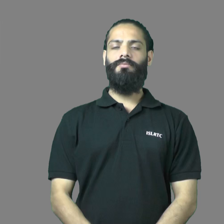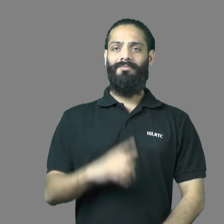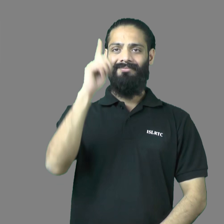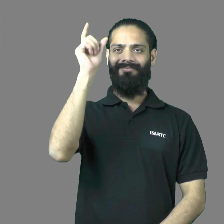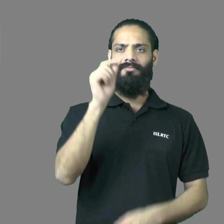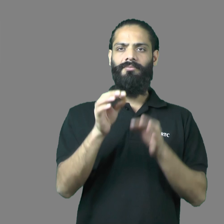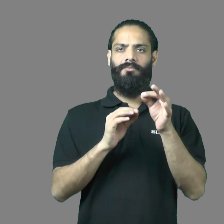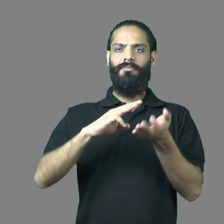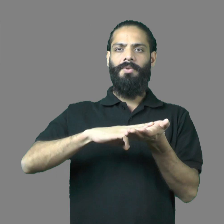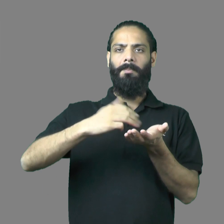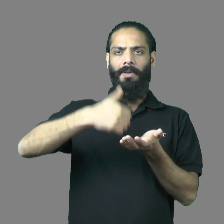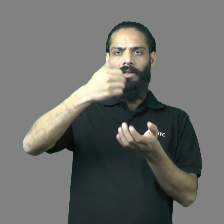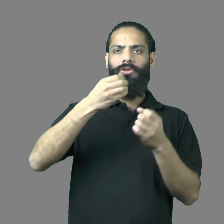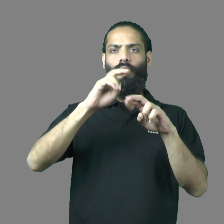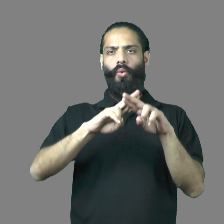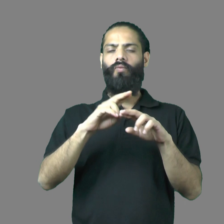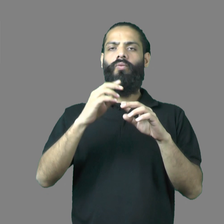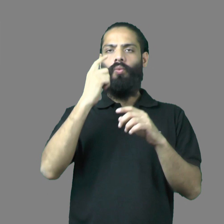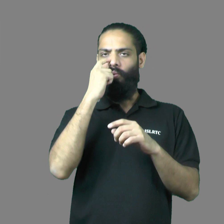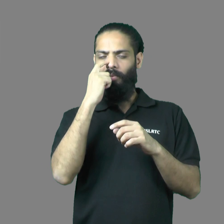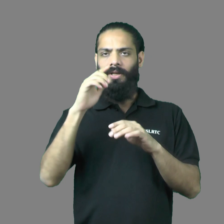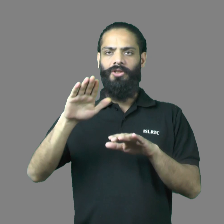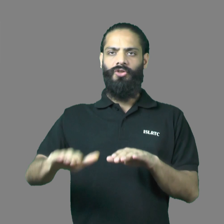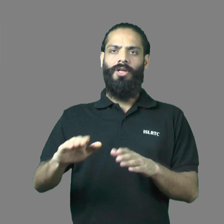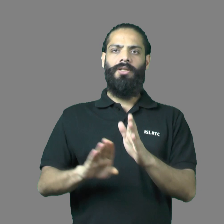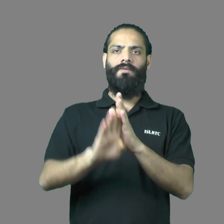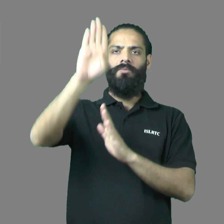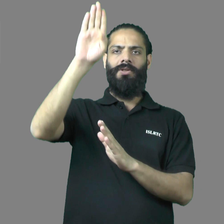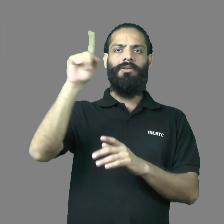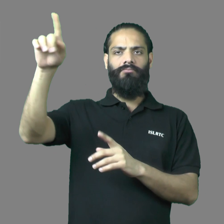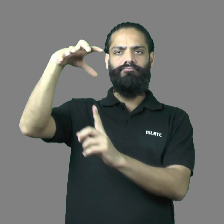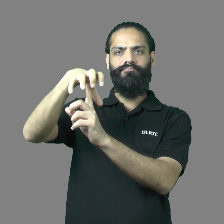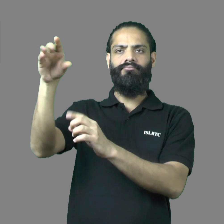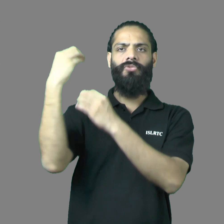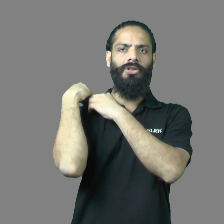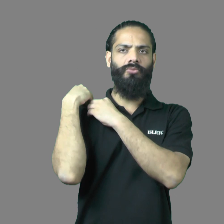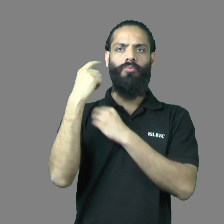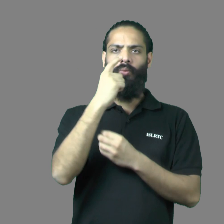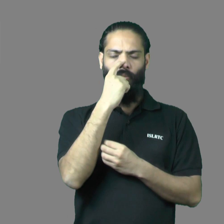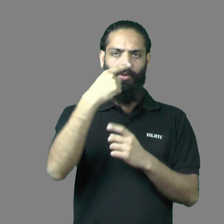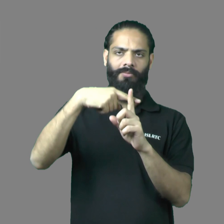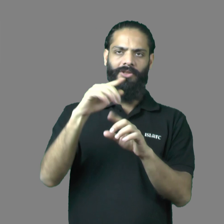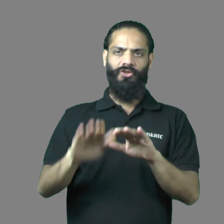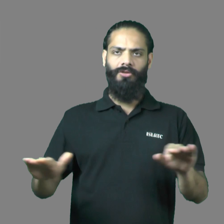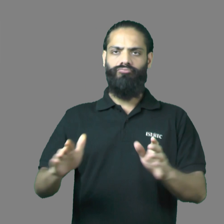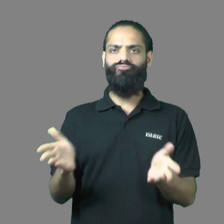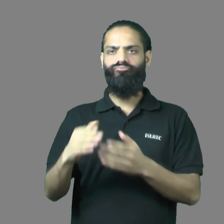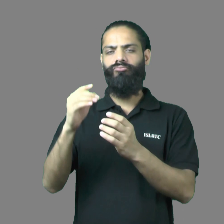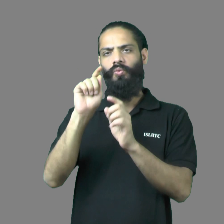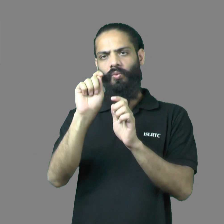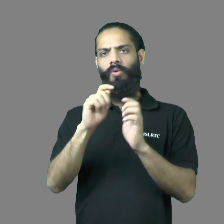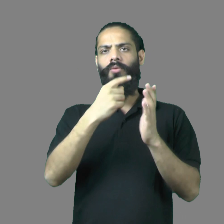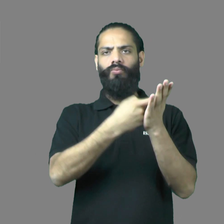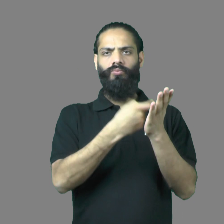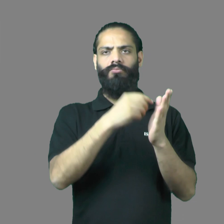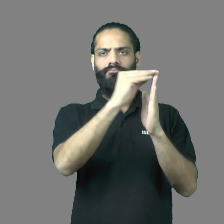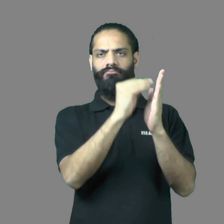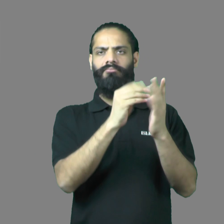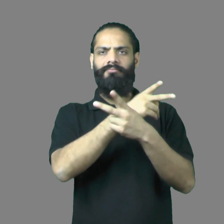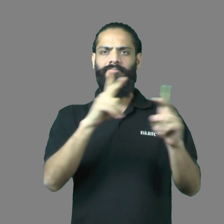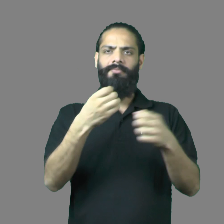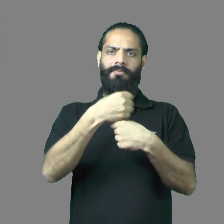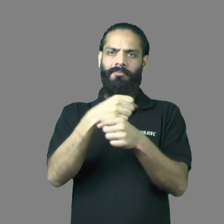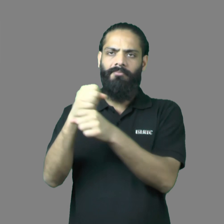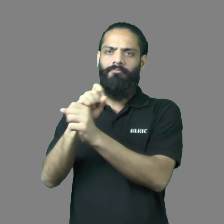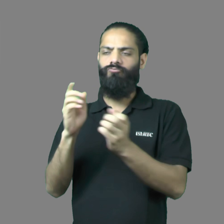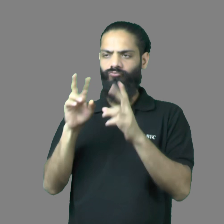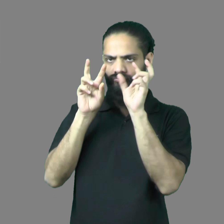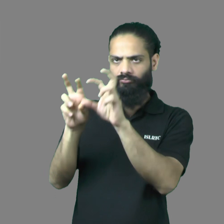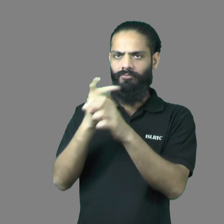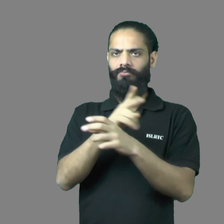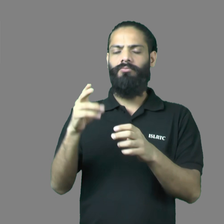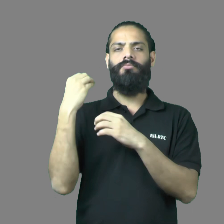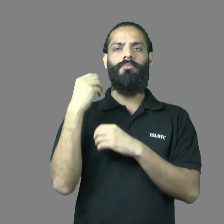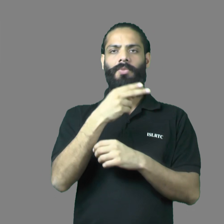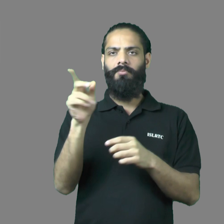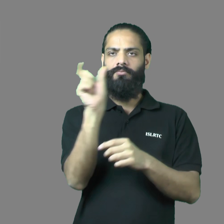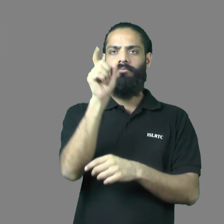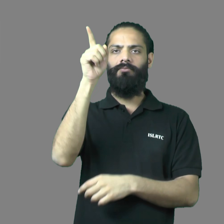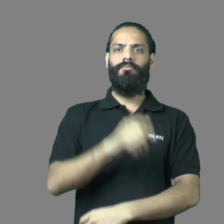Ministry of Women and Child Development (MWCD)